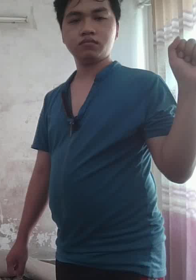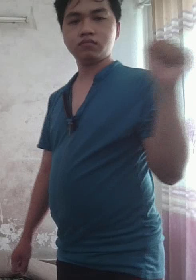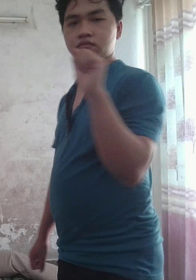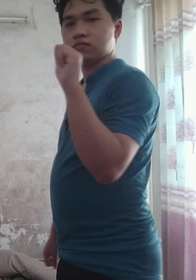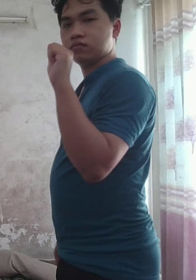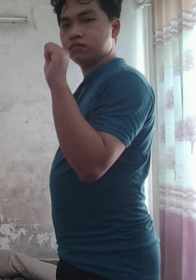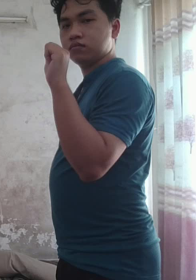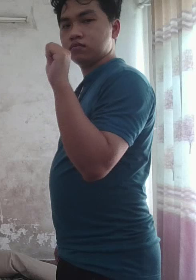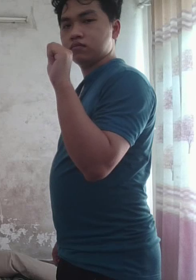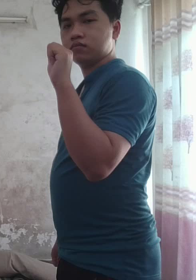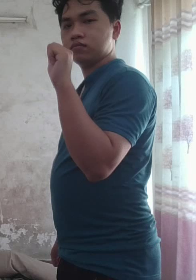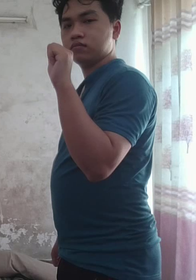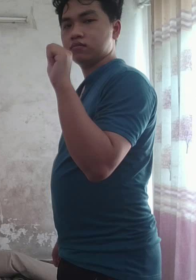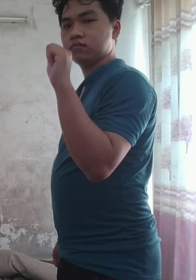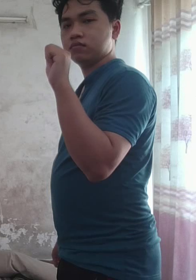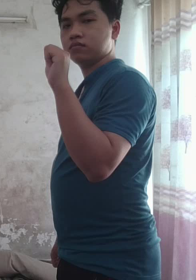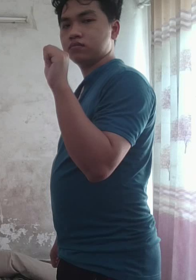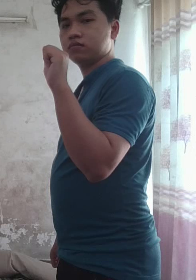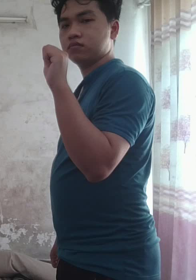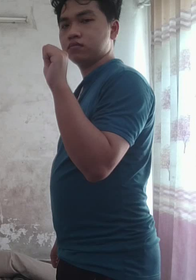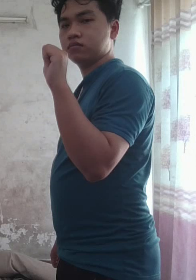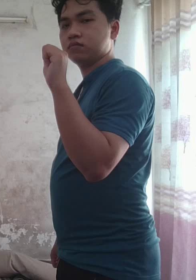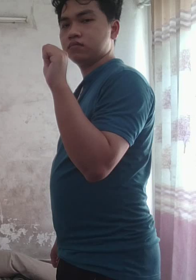a